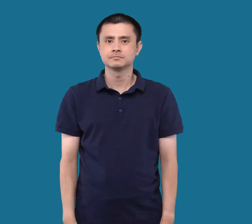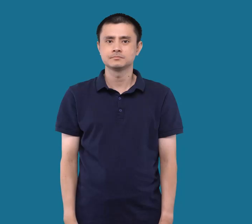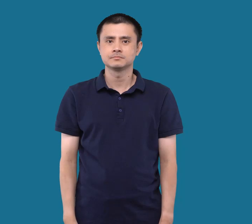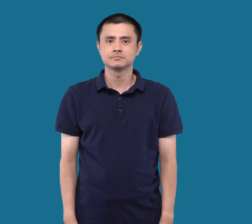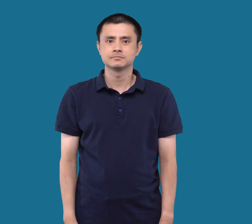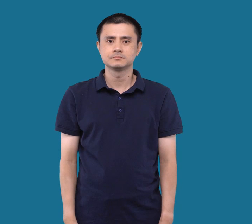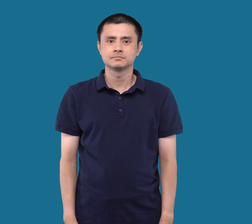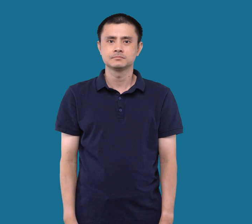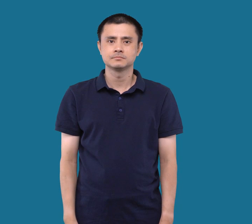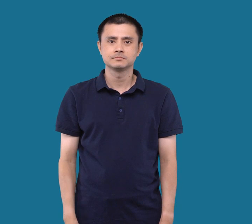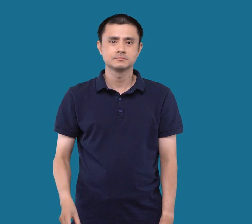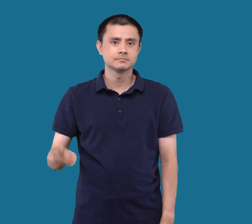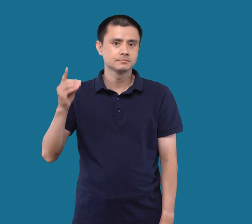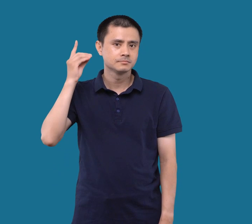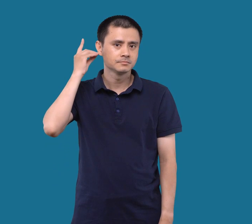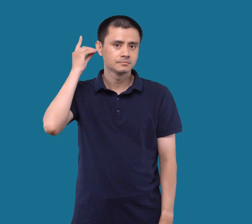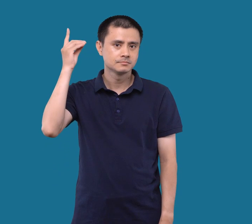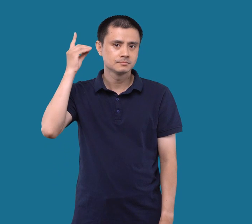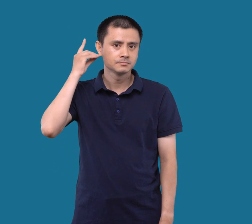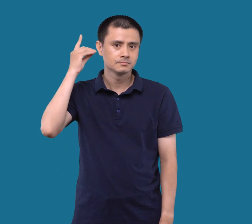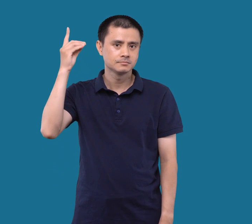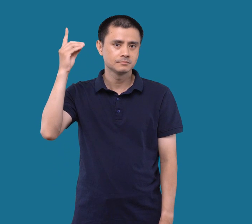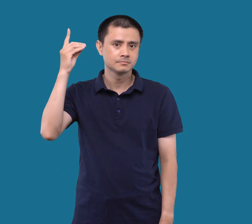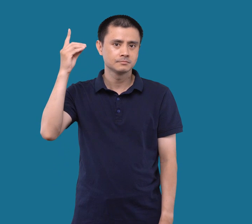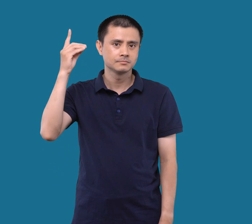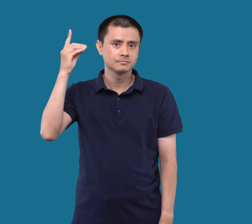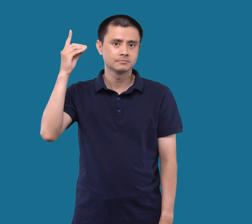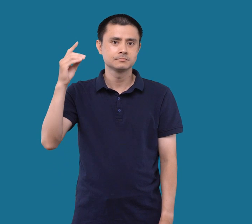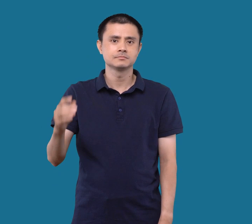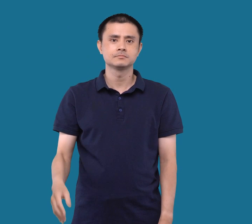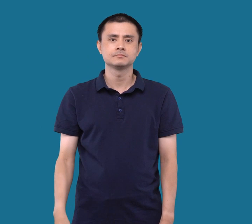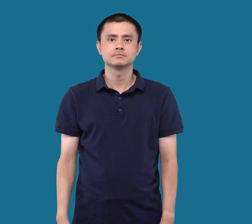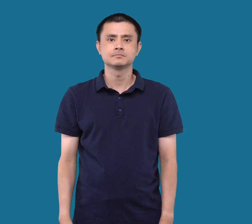chị dâu